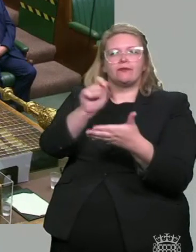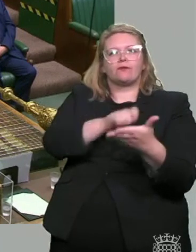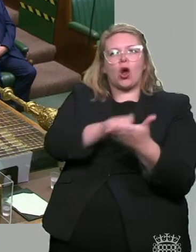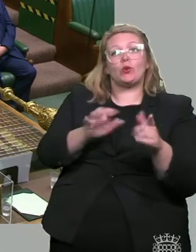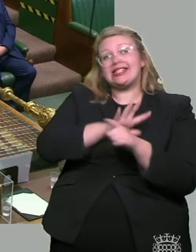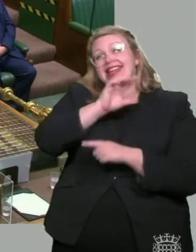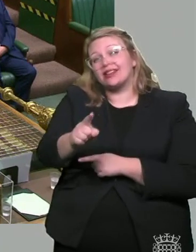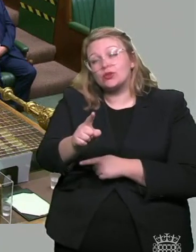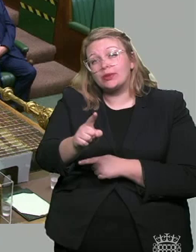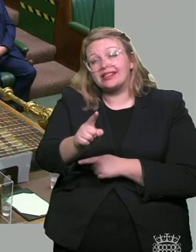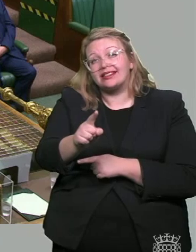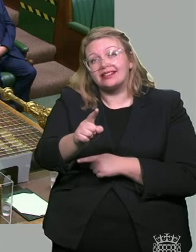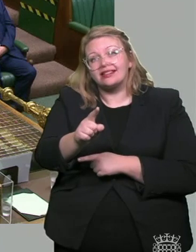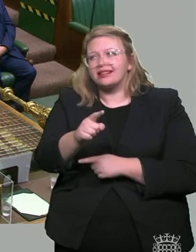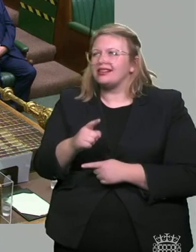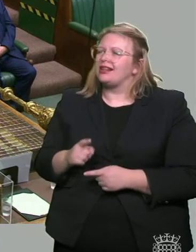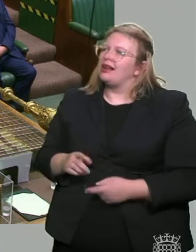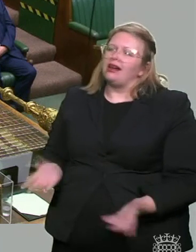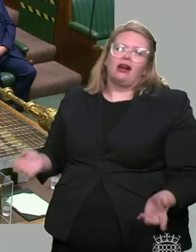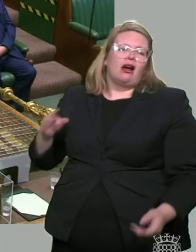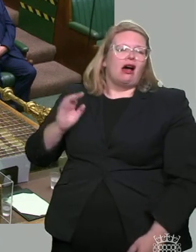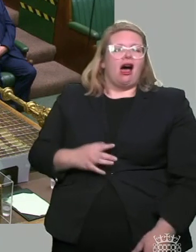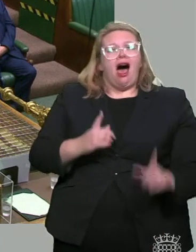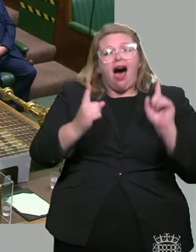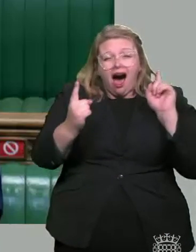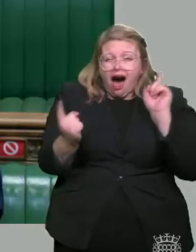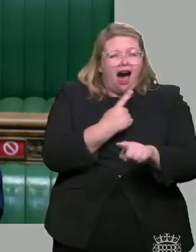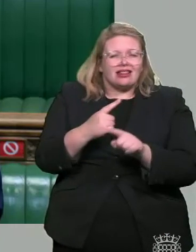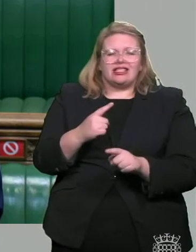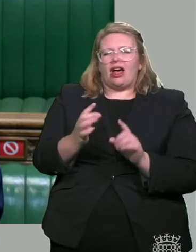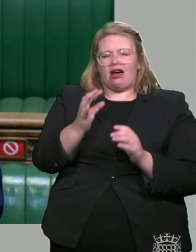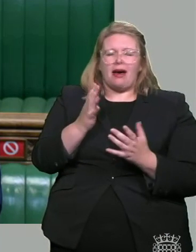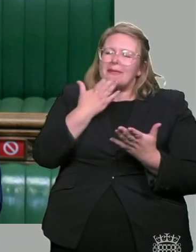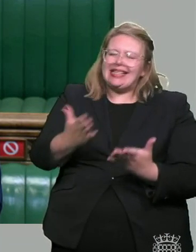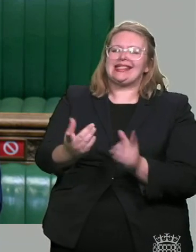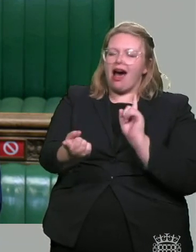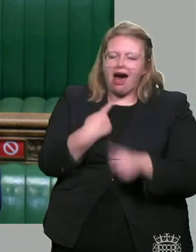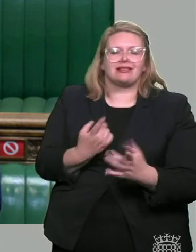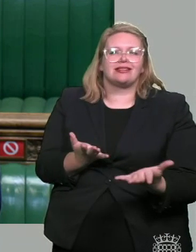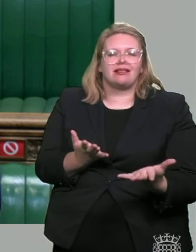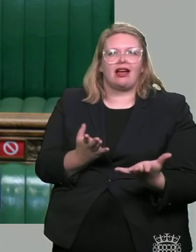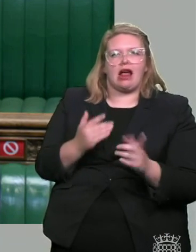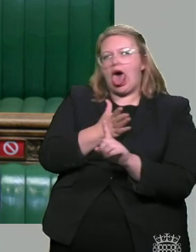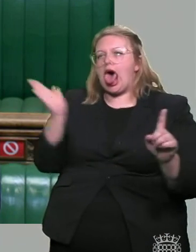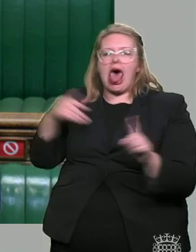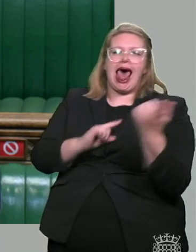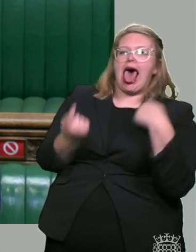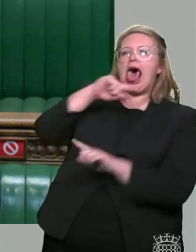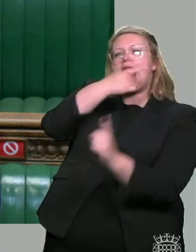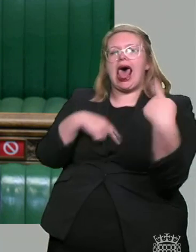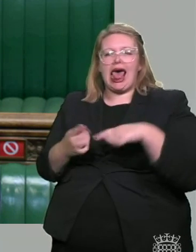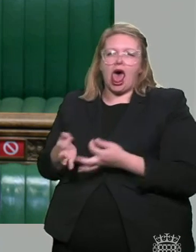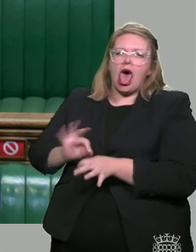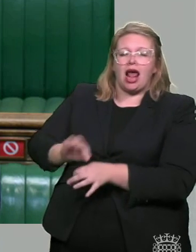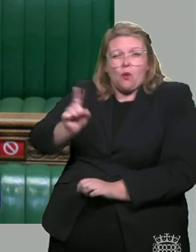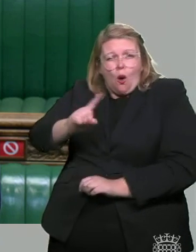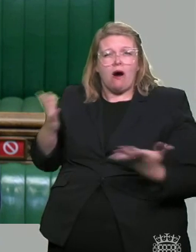Answer the question! That is what the public scream at their televisions every PMQs: “Answer the question!” The Prime Minister has not answered the question.